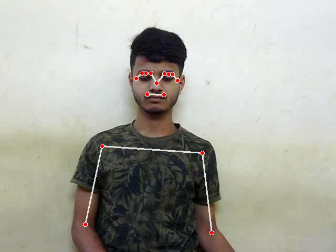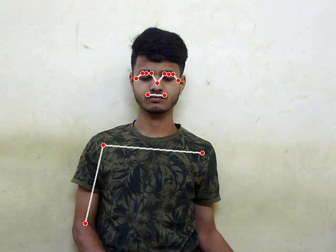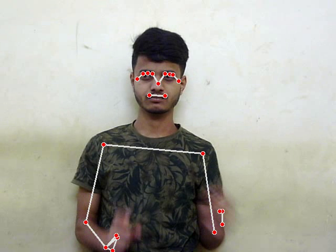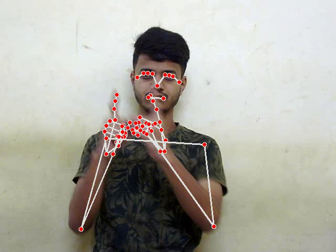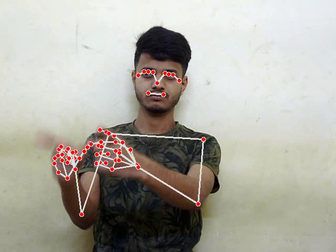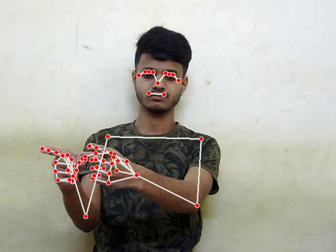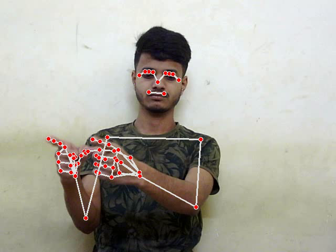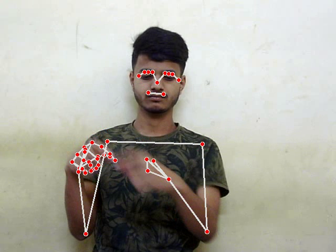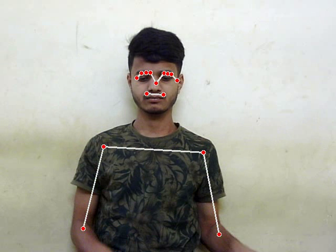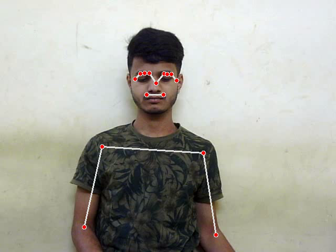go